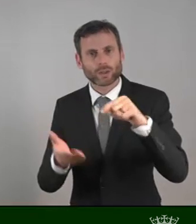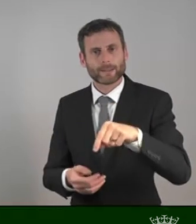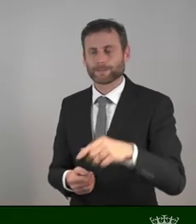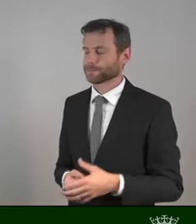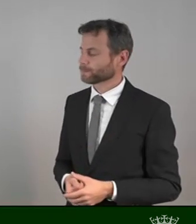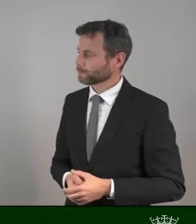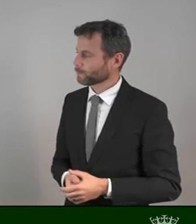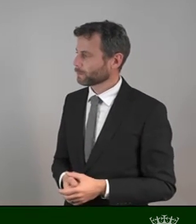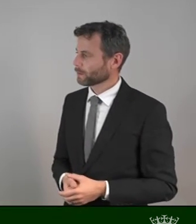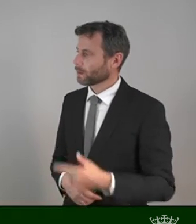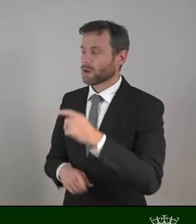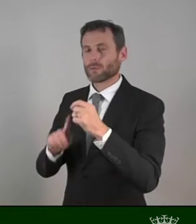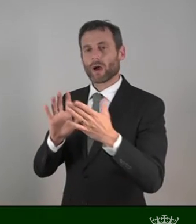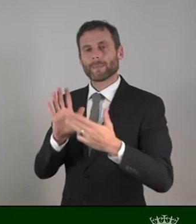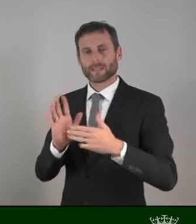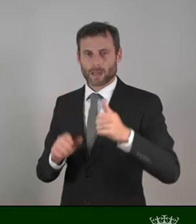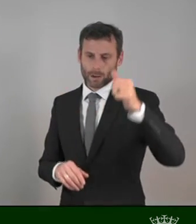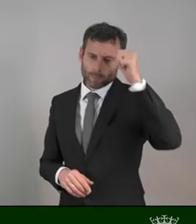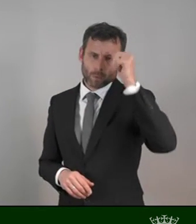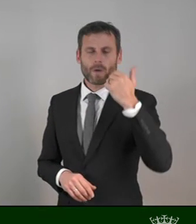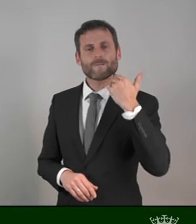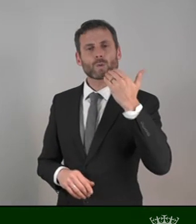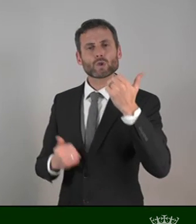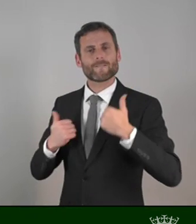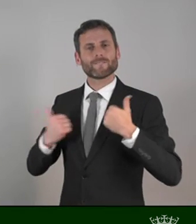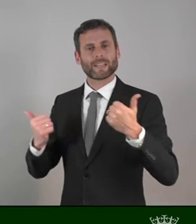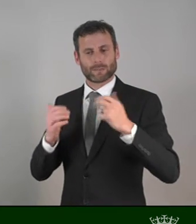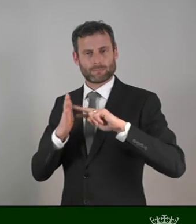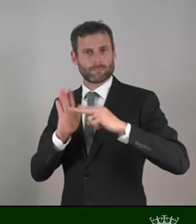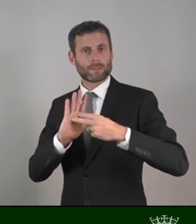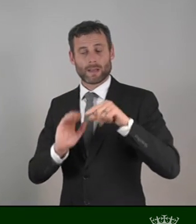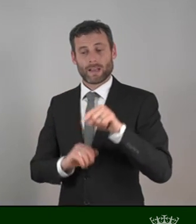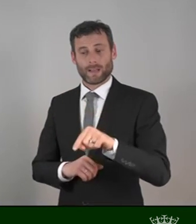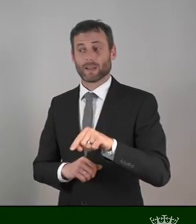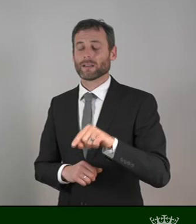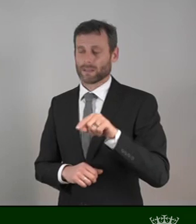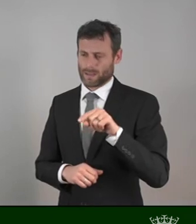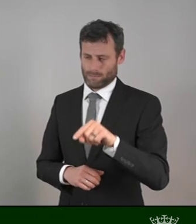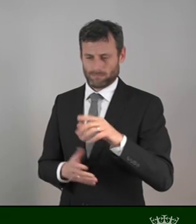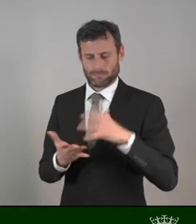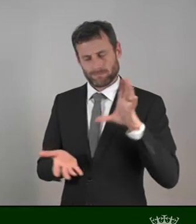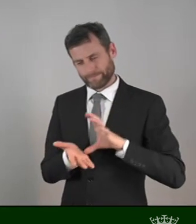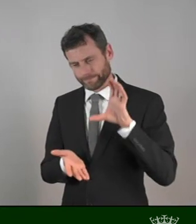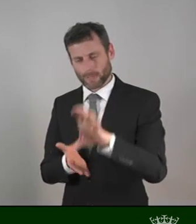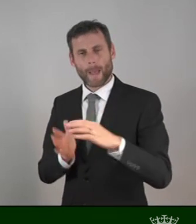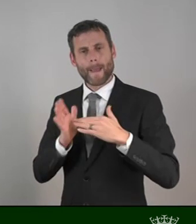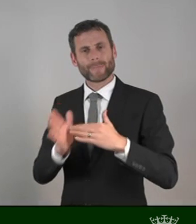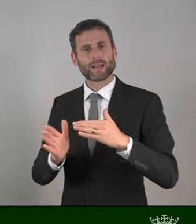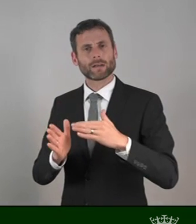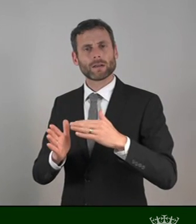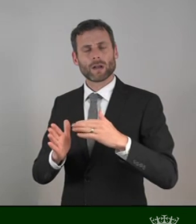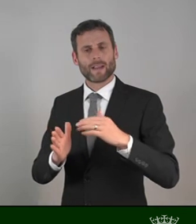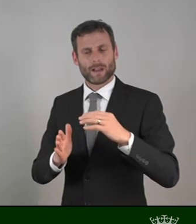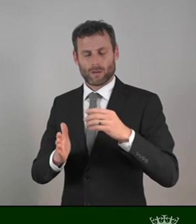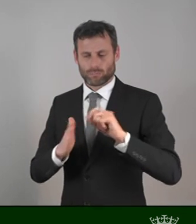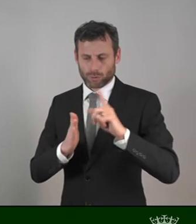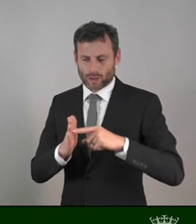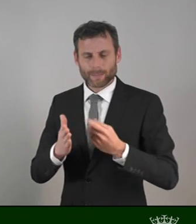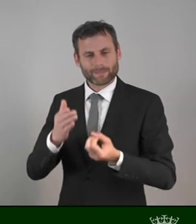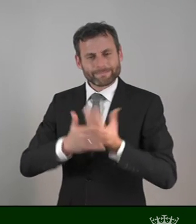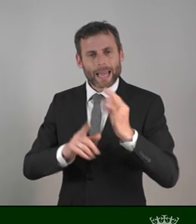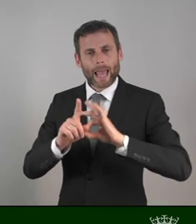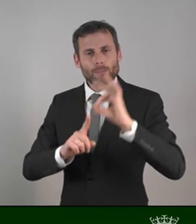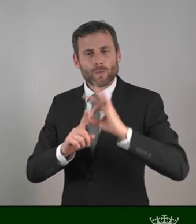The Prime Minister will know that the Future Fit programme is a £312 million investment in upgrading and modernising hospital services in Shropshire.